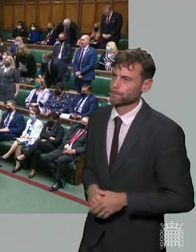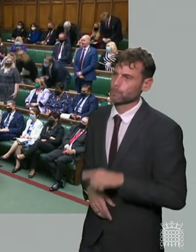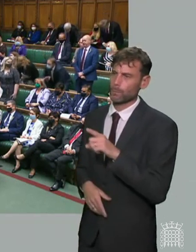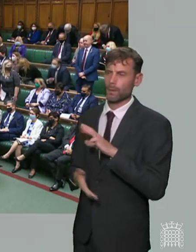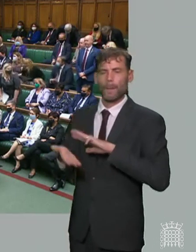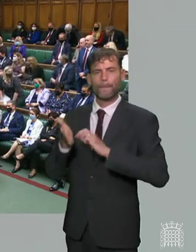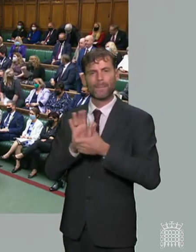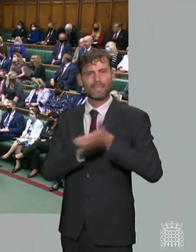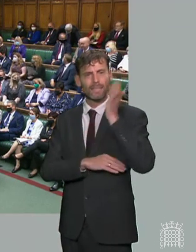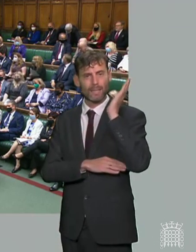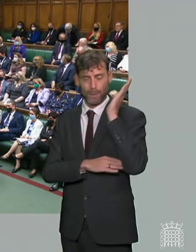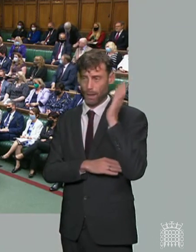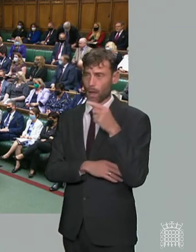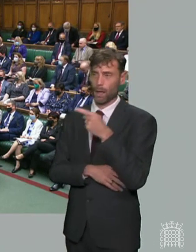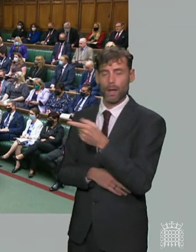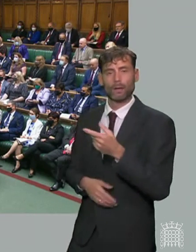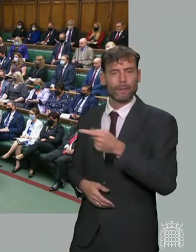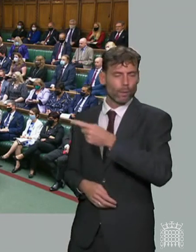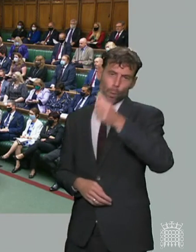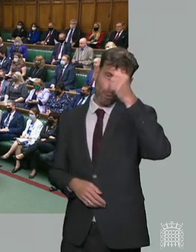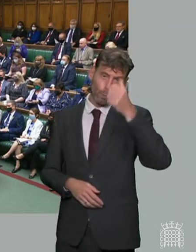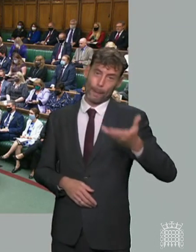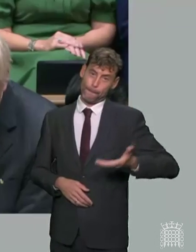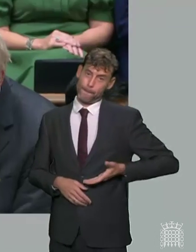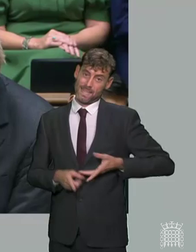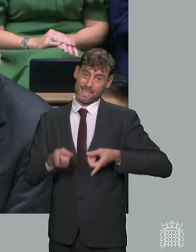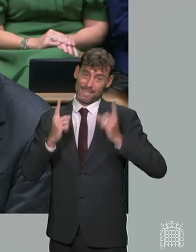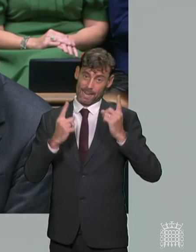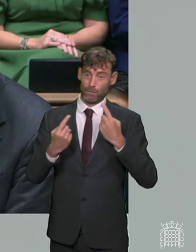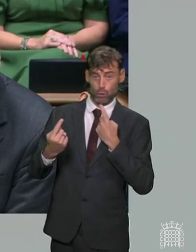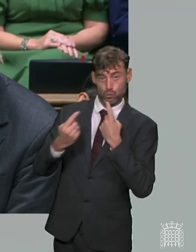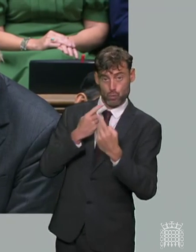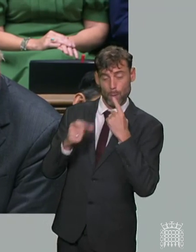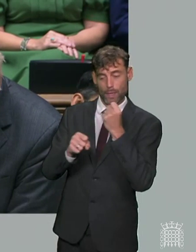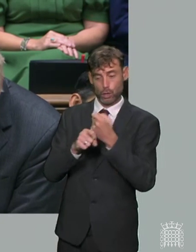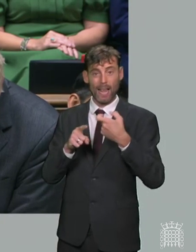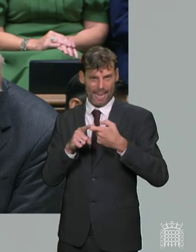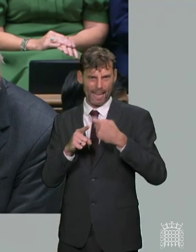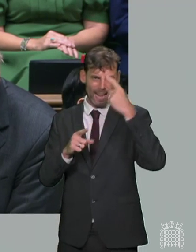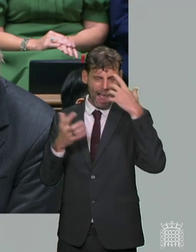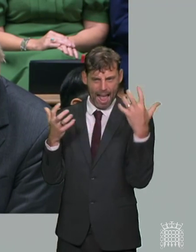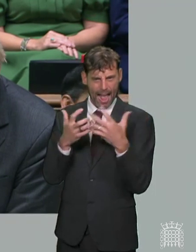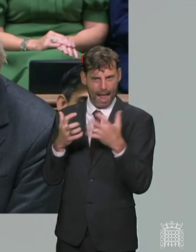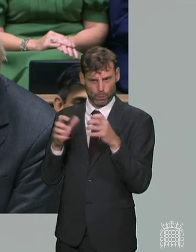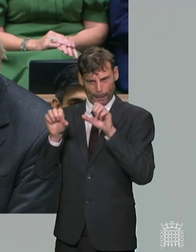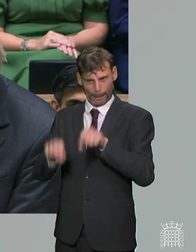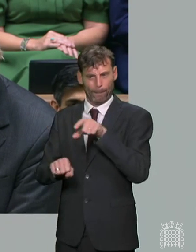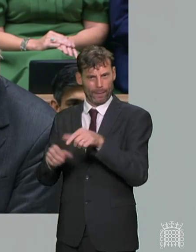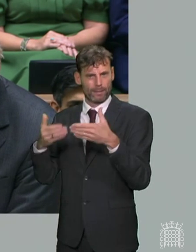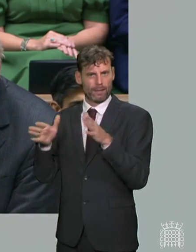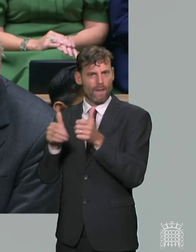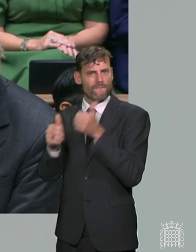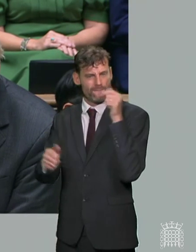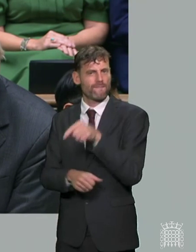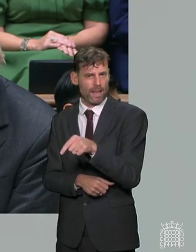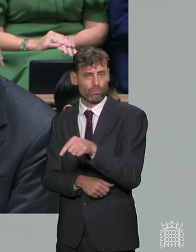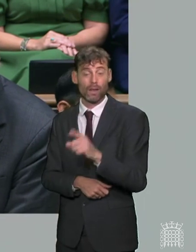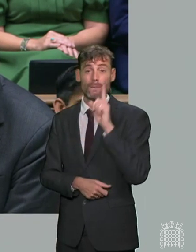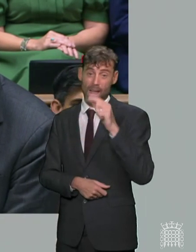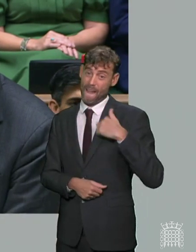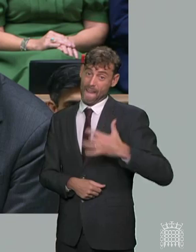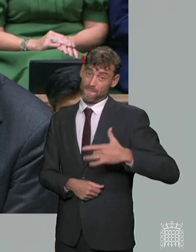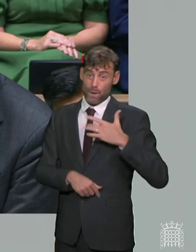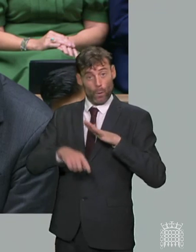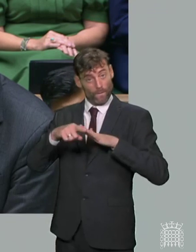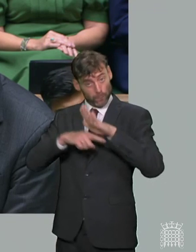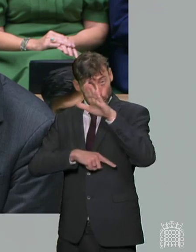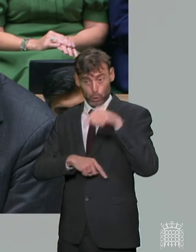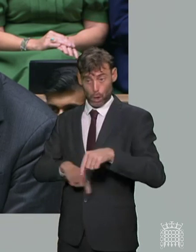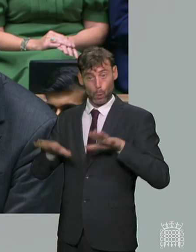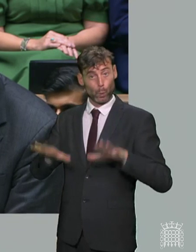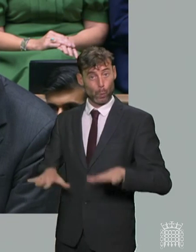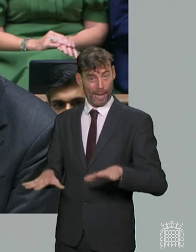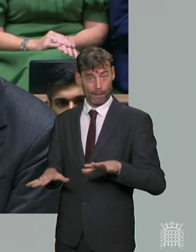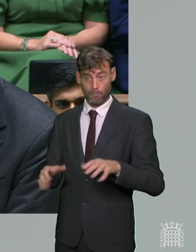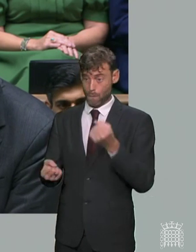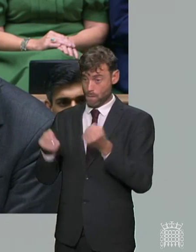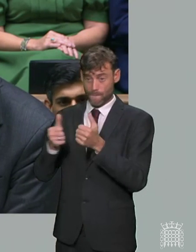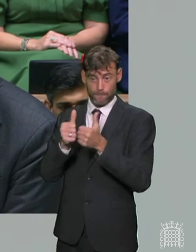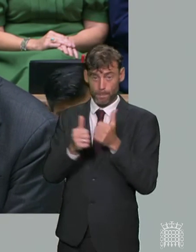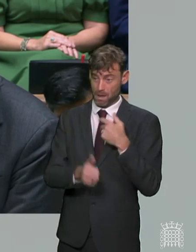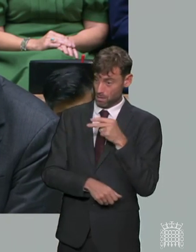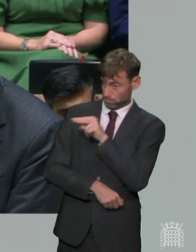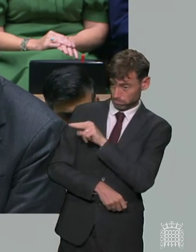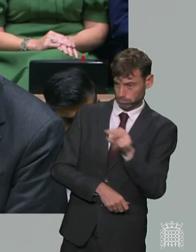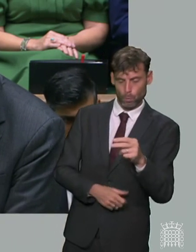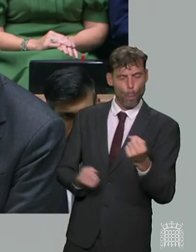My right honourable Friend the Business Secretary is working with GKN to do whatever we can, but I believe that the future of the UK automotive sector is incredibly bright.